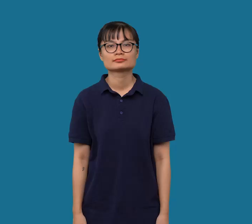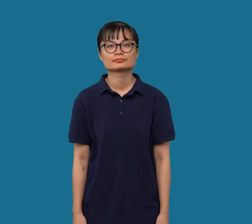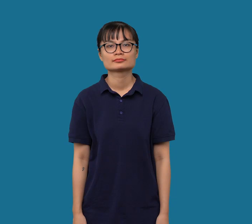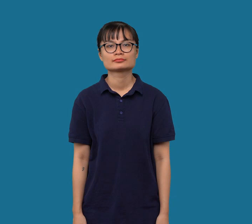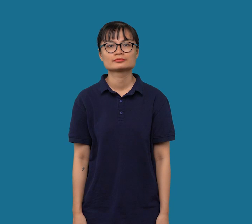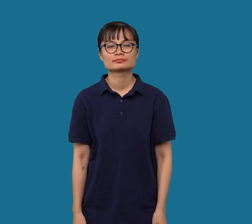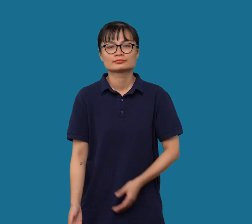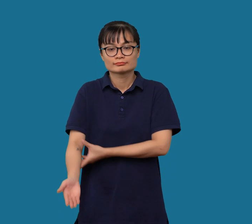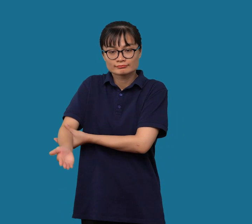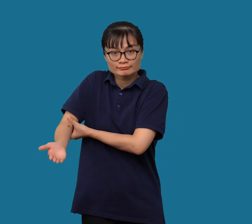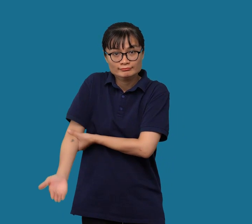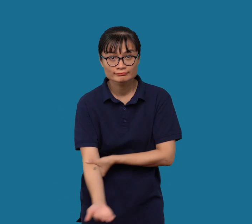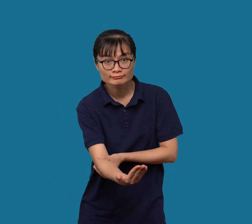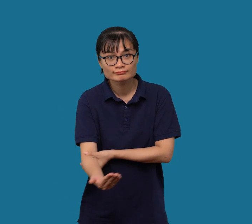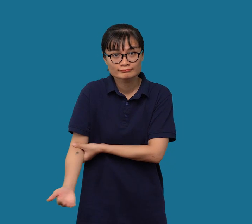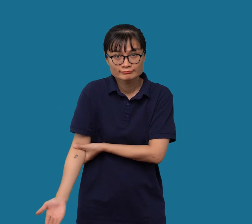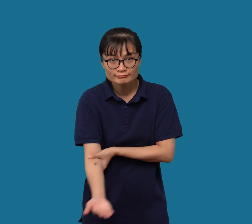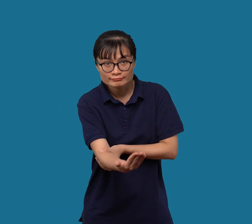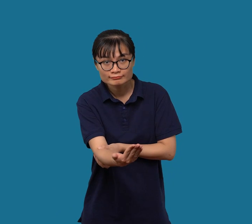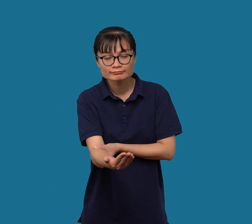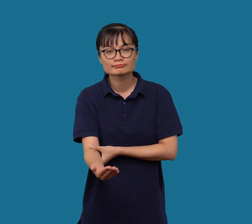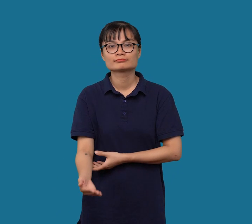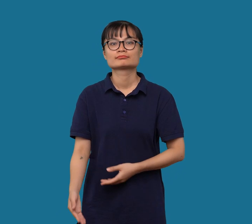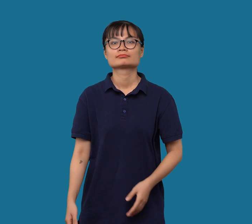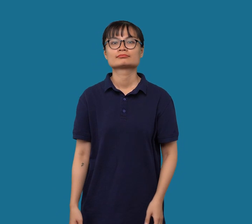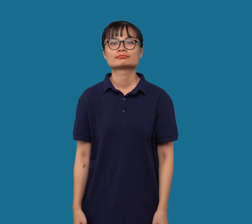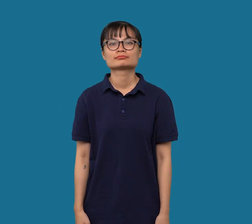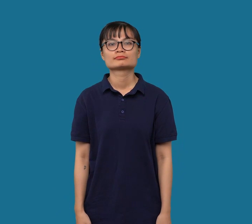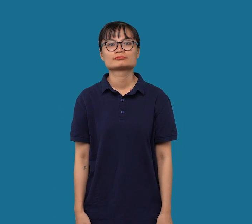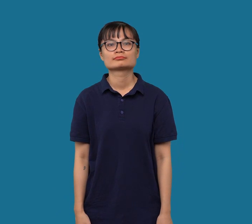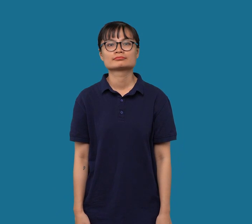xẻng